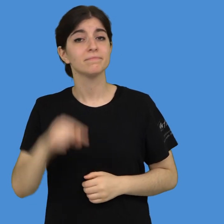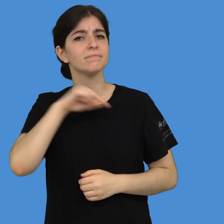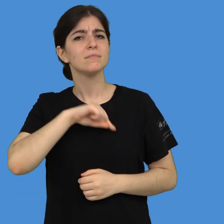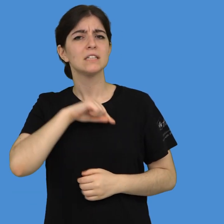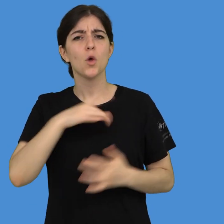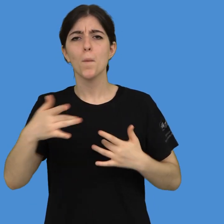sentir